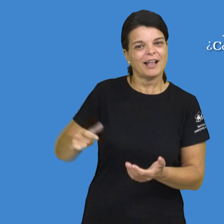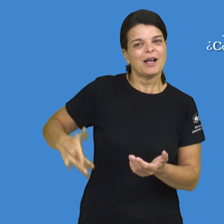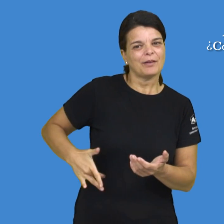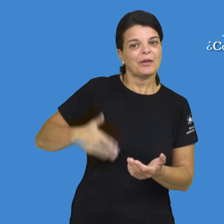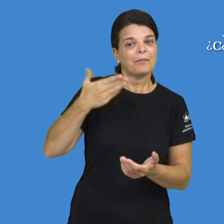hígado